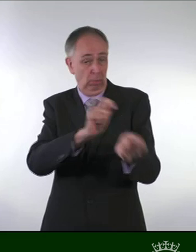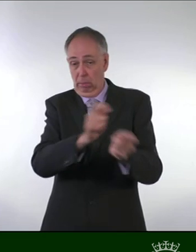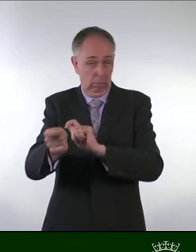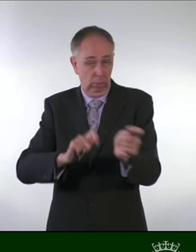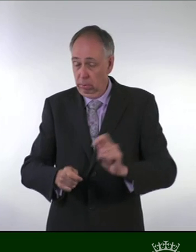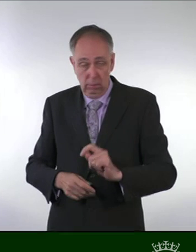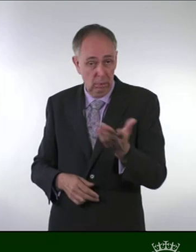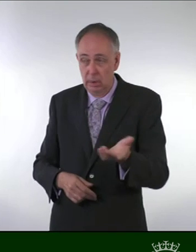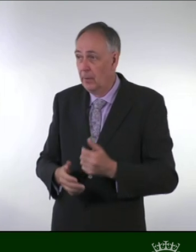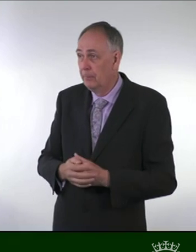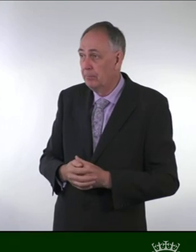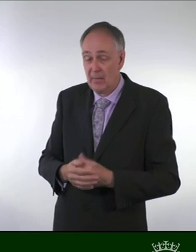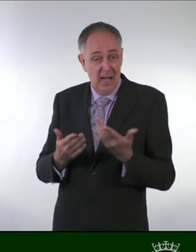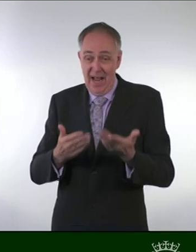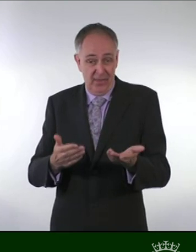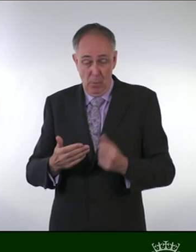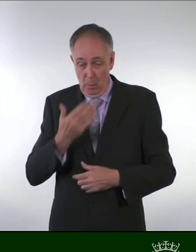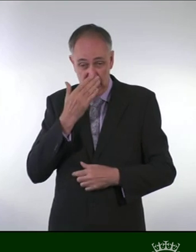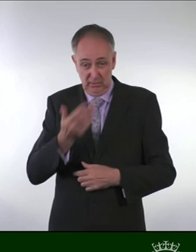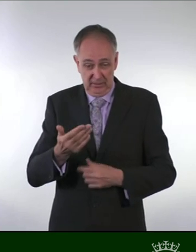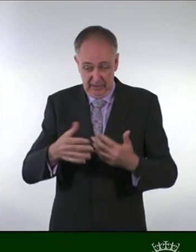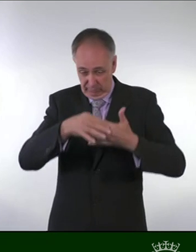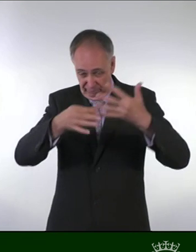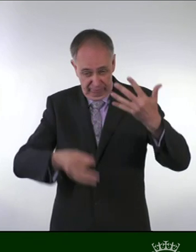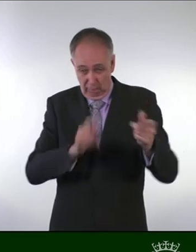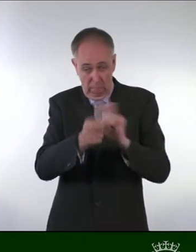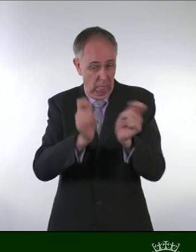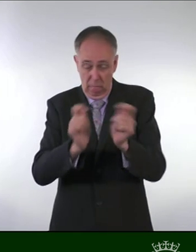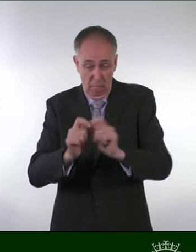At the moment, it looks like he has got more briefs than Calvin Klein.